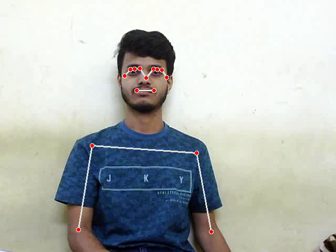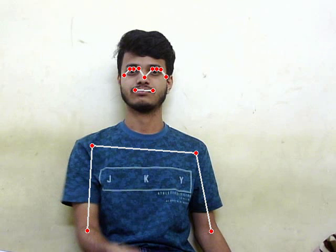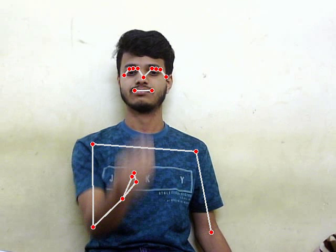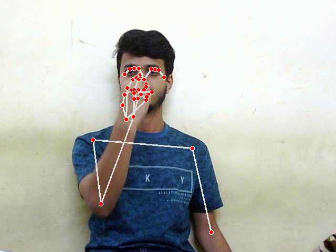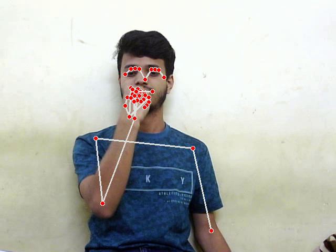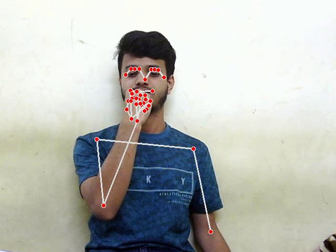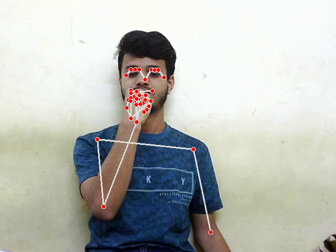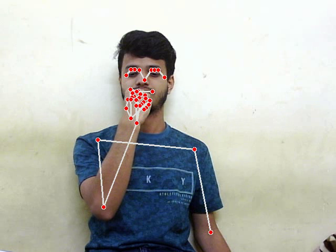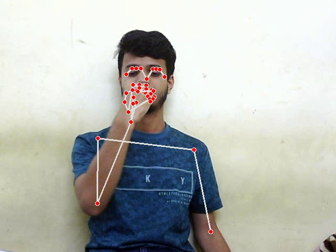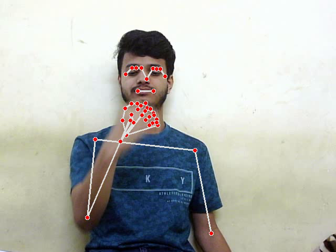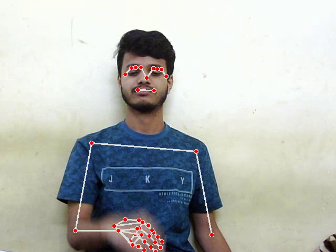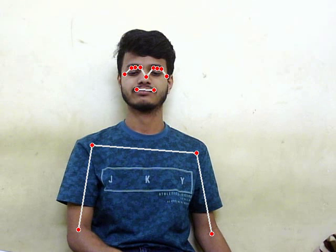eat